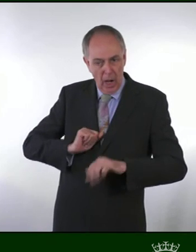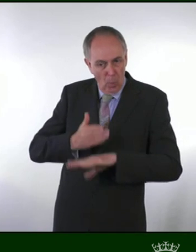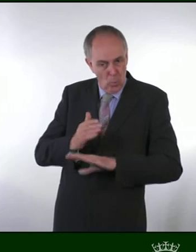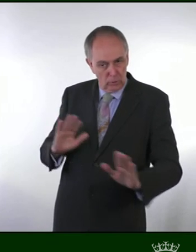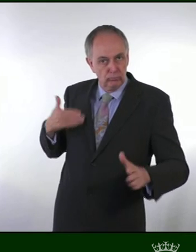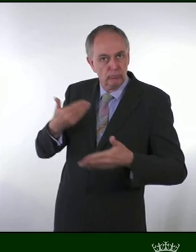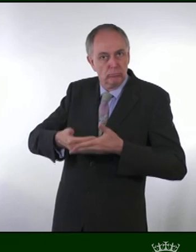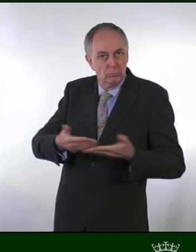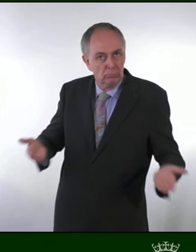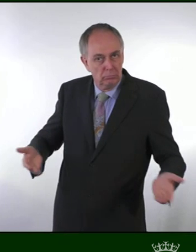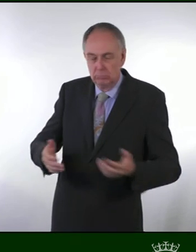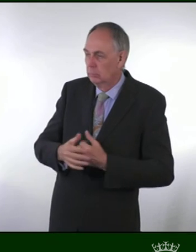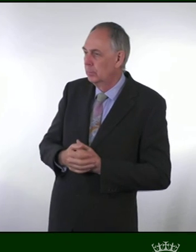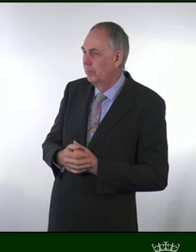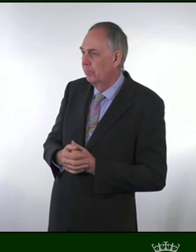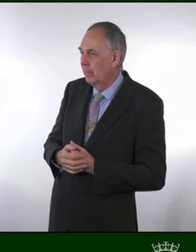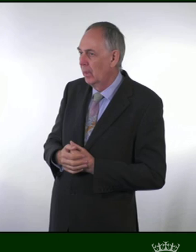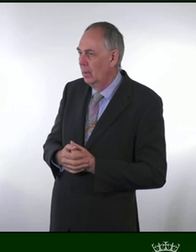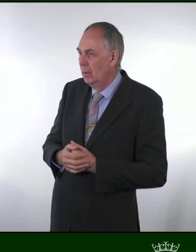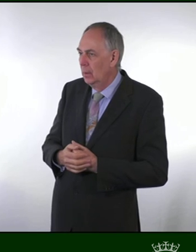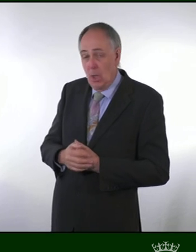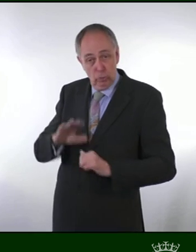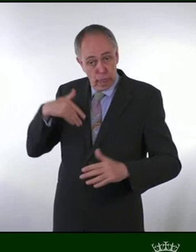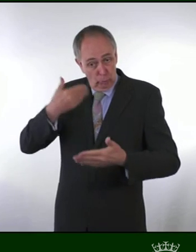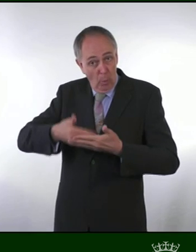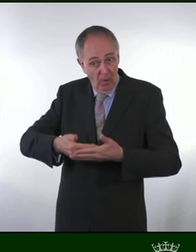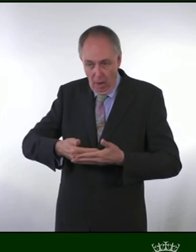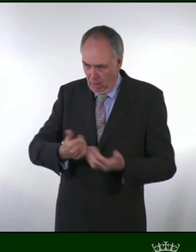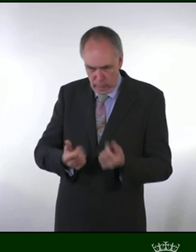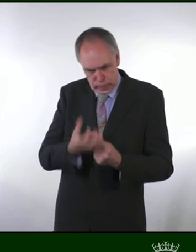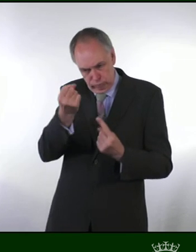If you look at what we have achieved so far, it is very considerable.